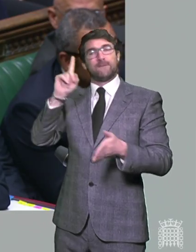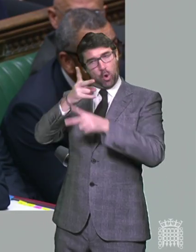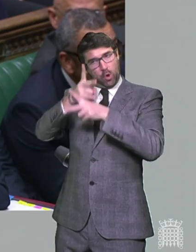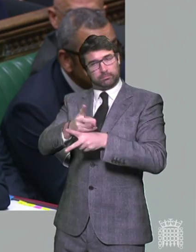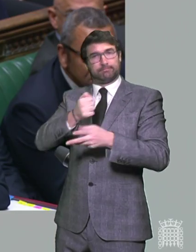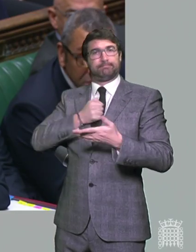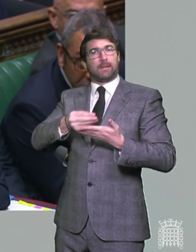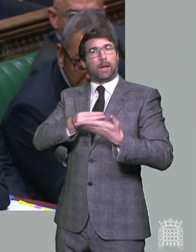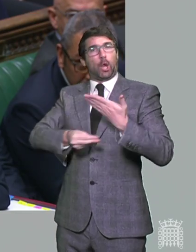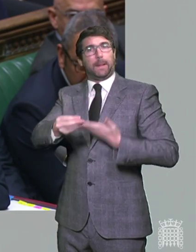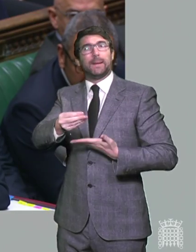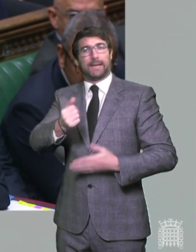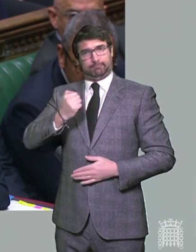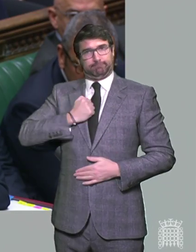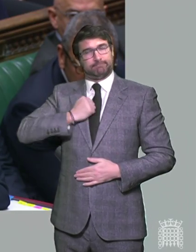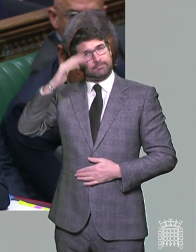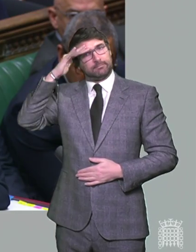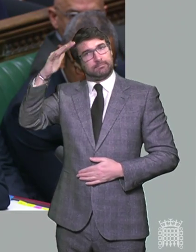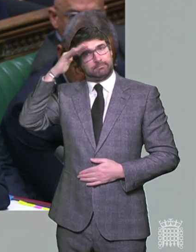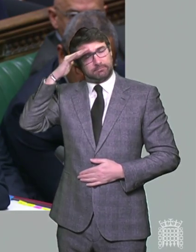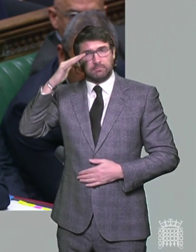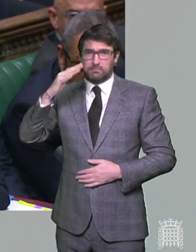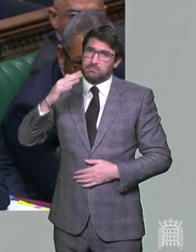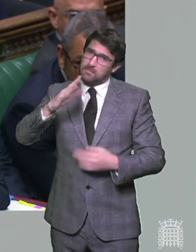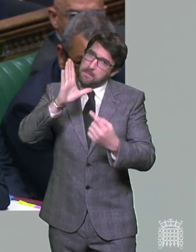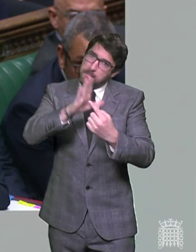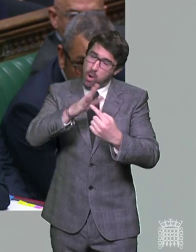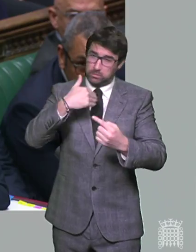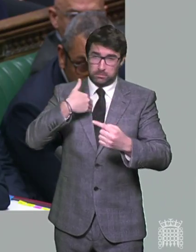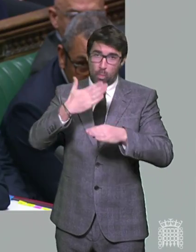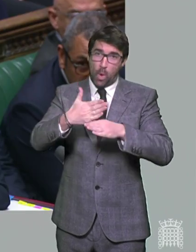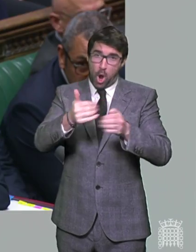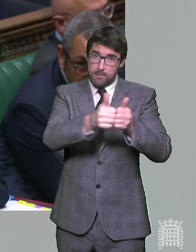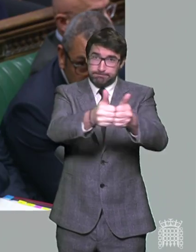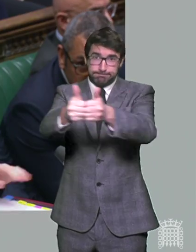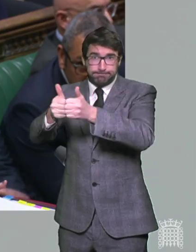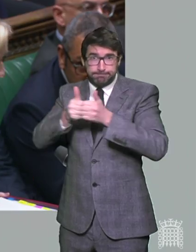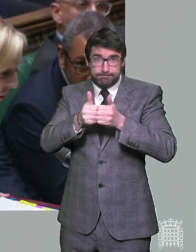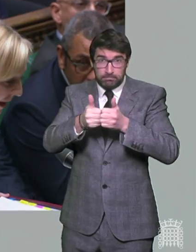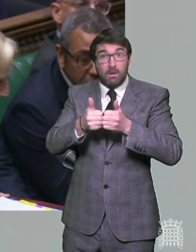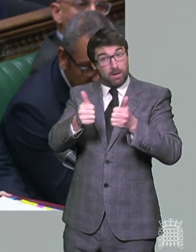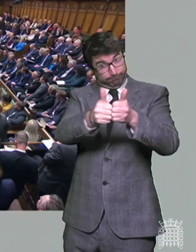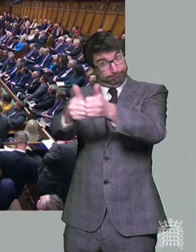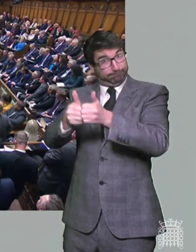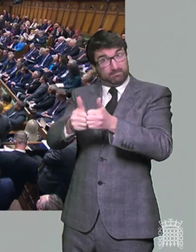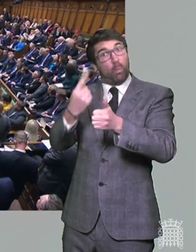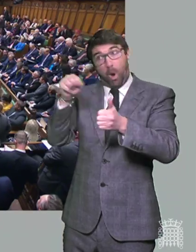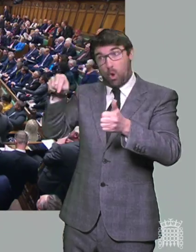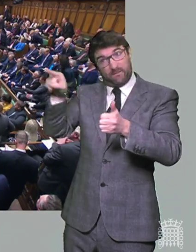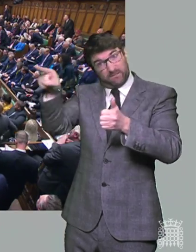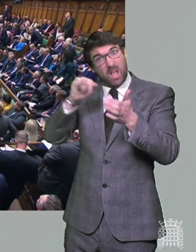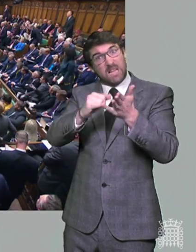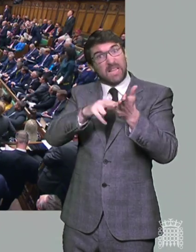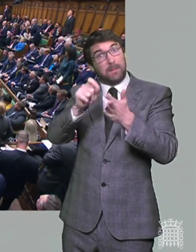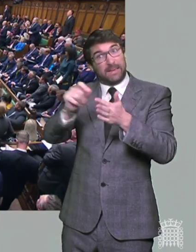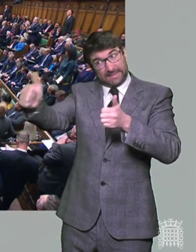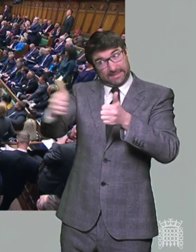What is important is that we work together, including with the SNP, to get through this winter and grow the economy.